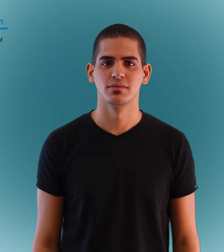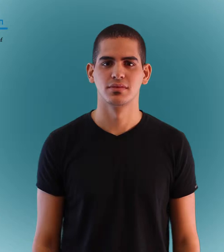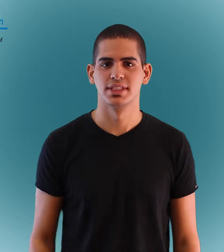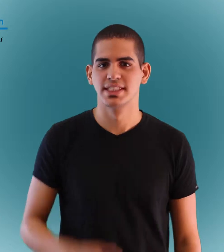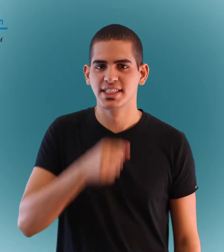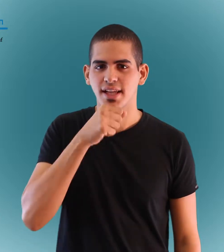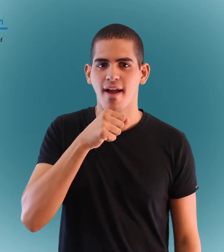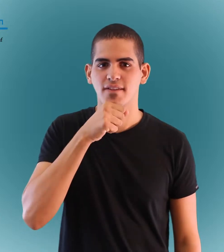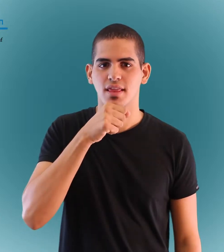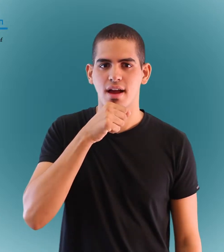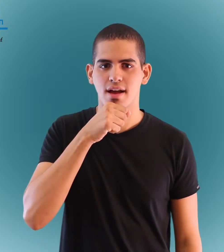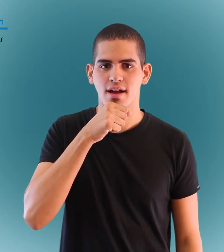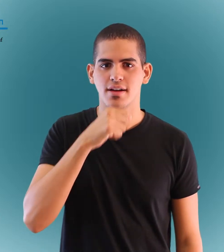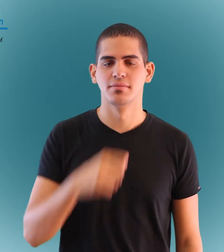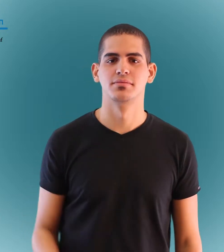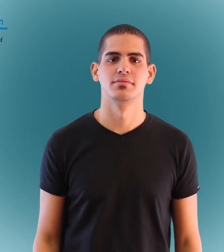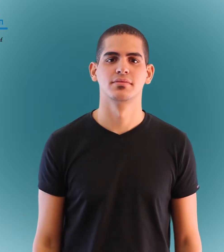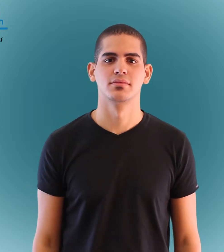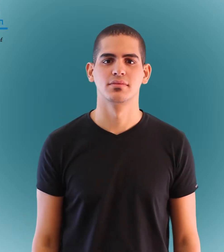סבתא